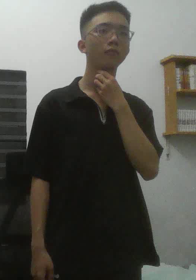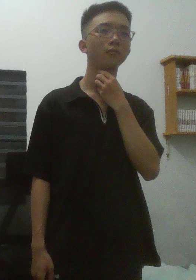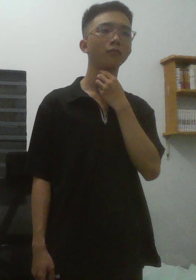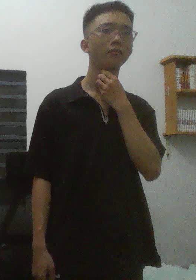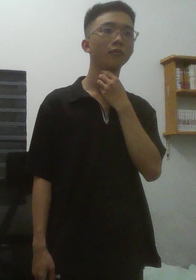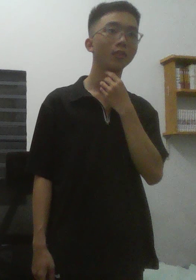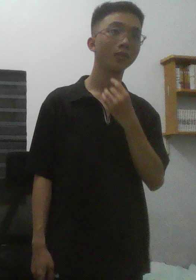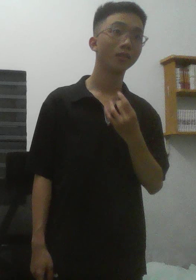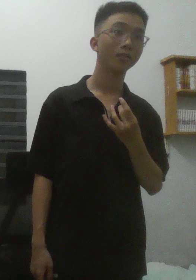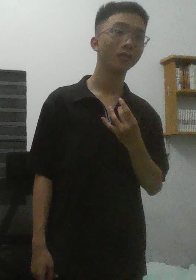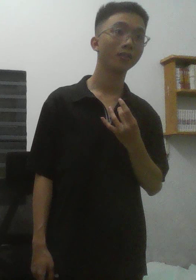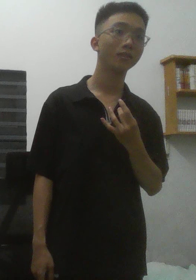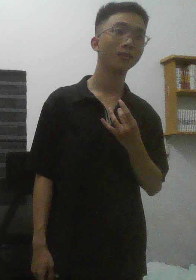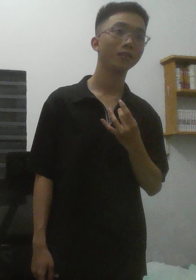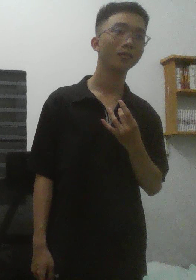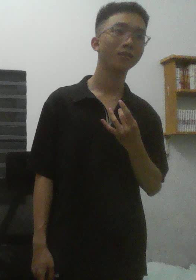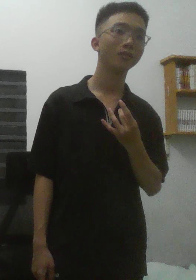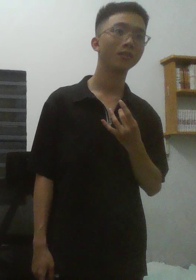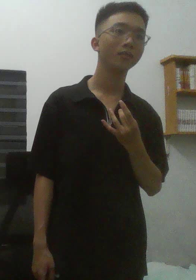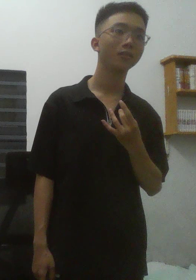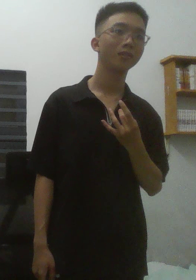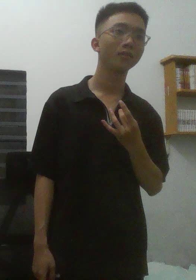thich